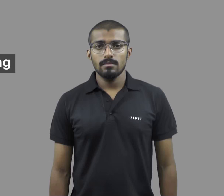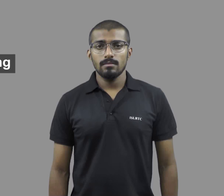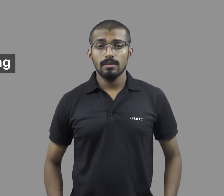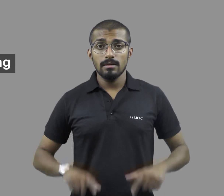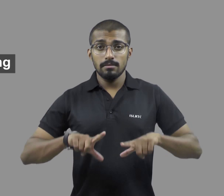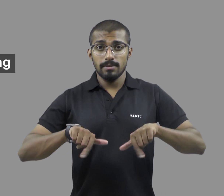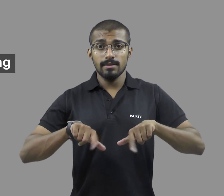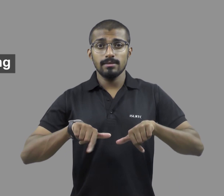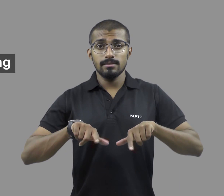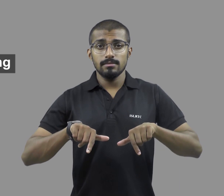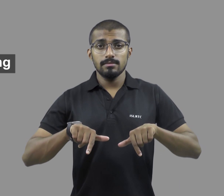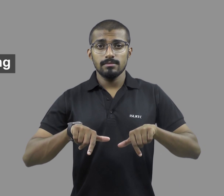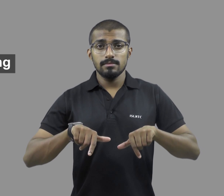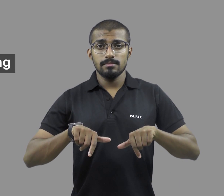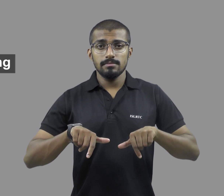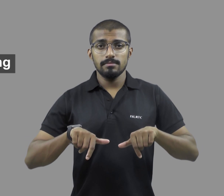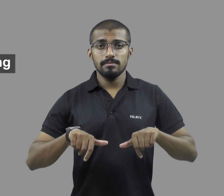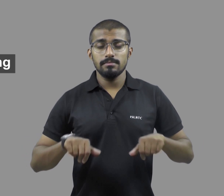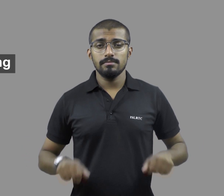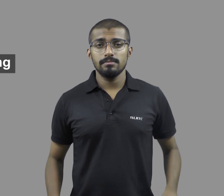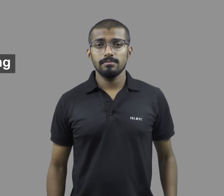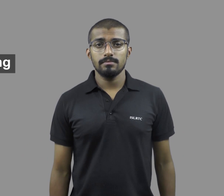Meeting